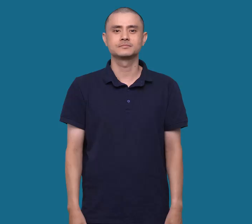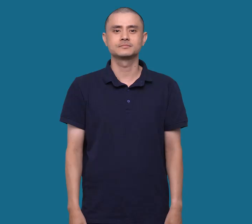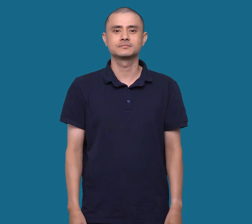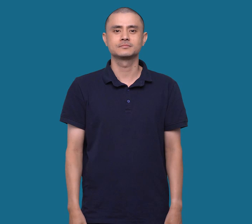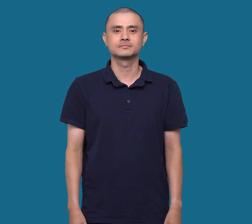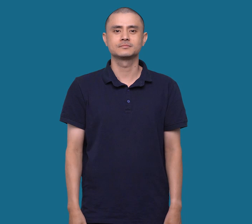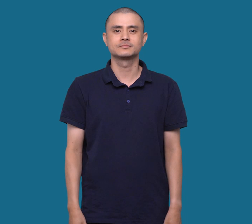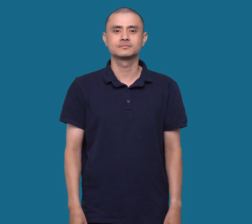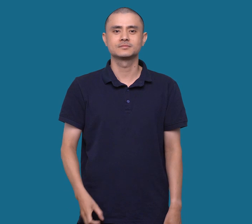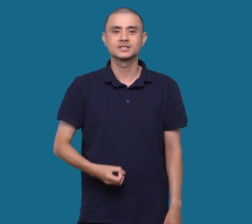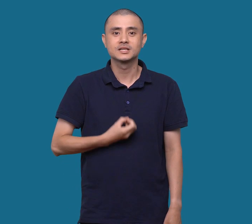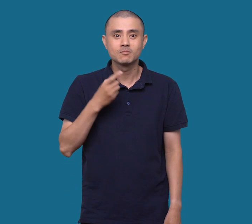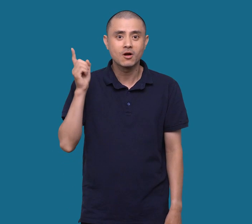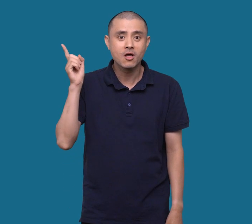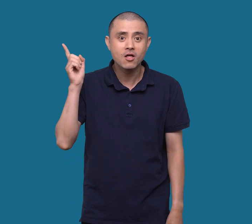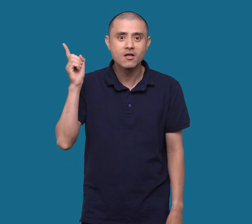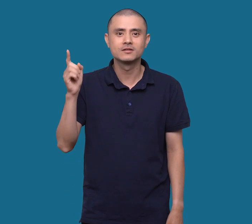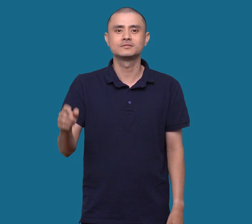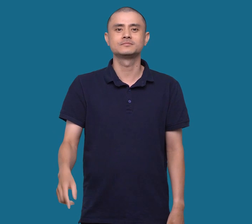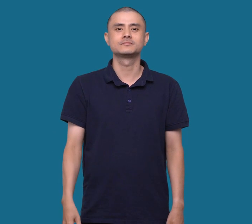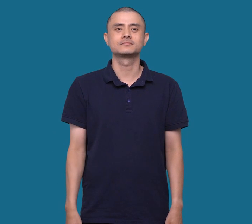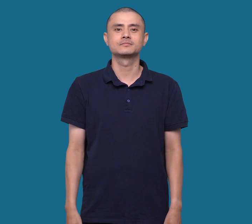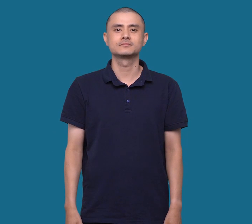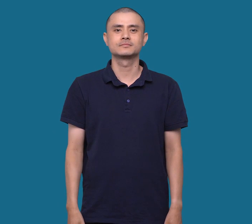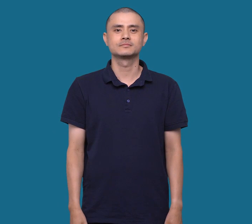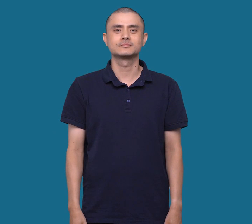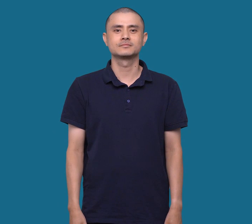sống sót